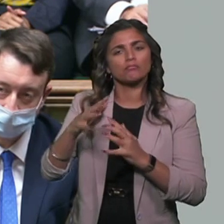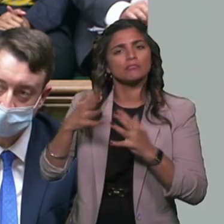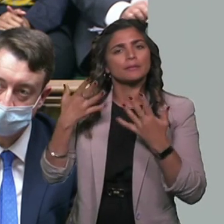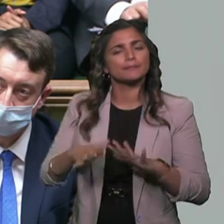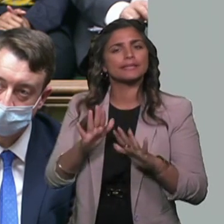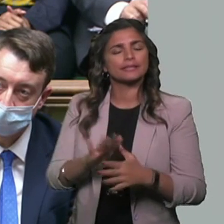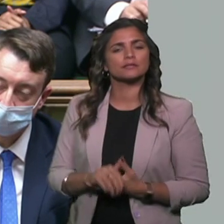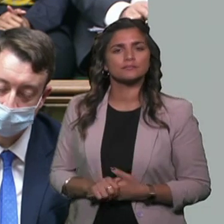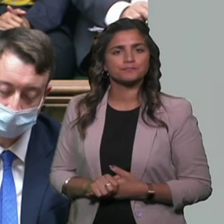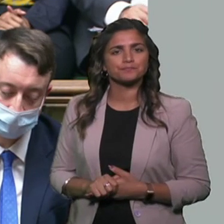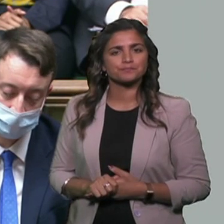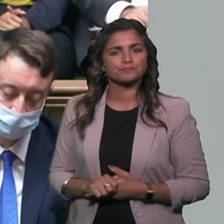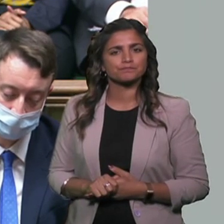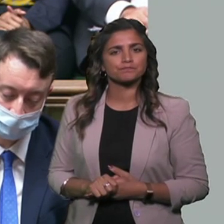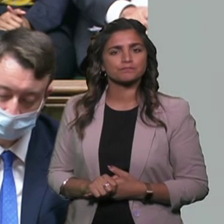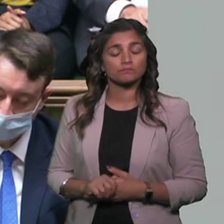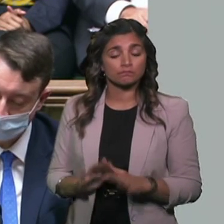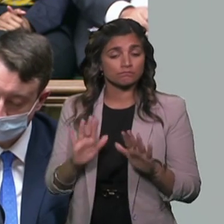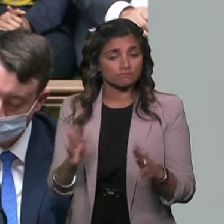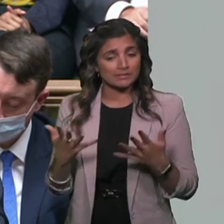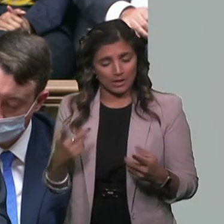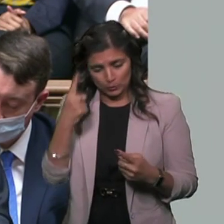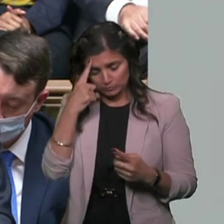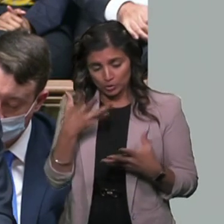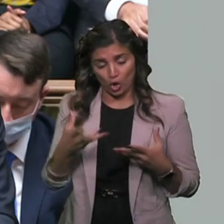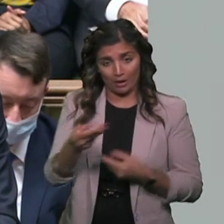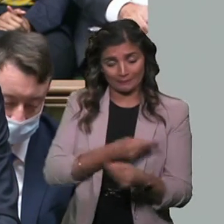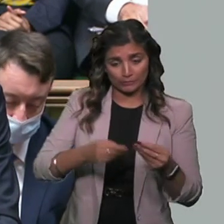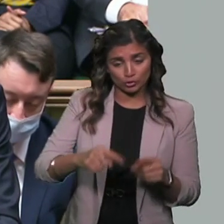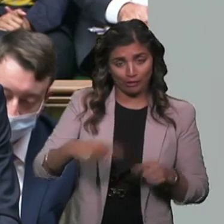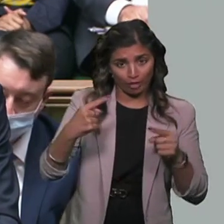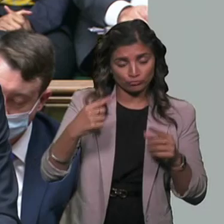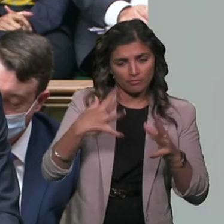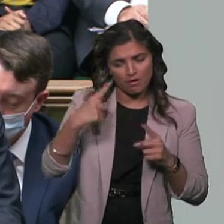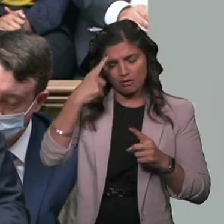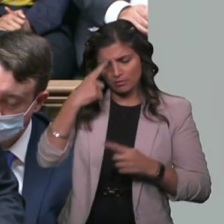There is a different moral dimension to the economic challenge we face now.